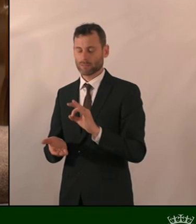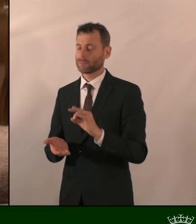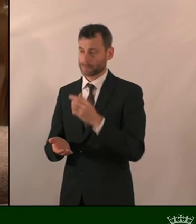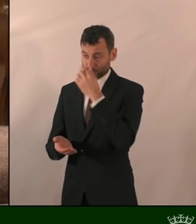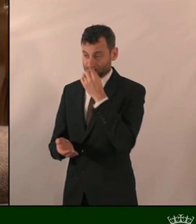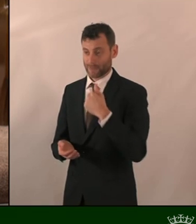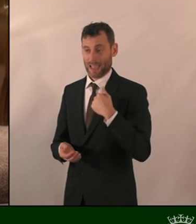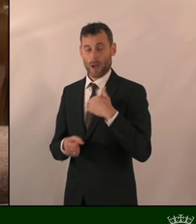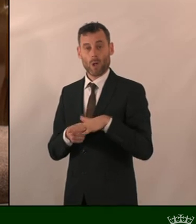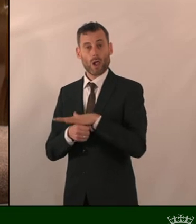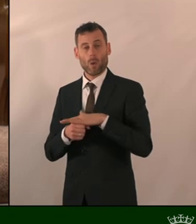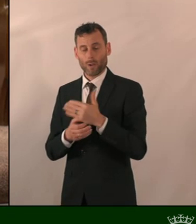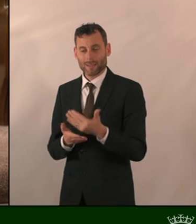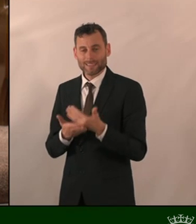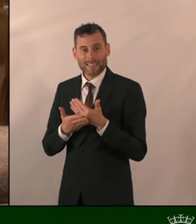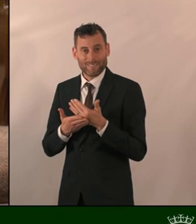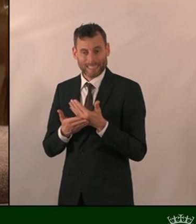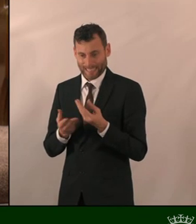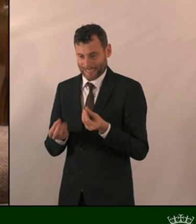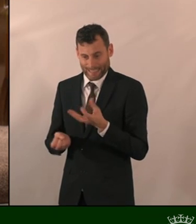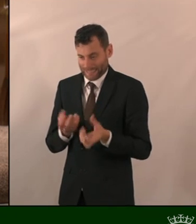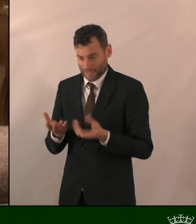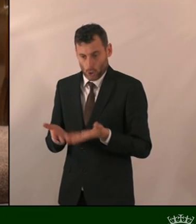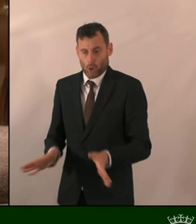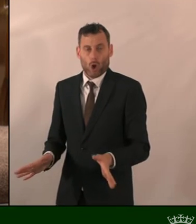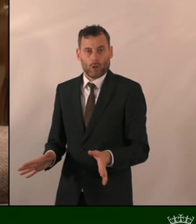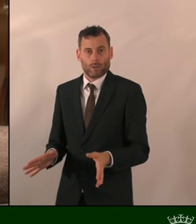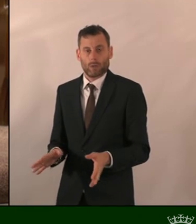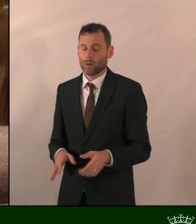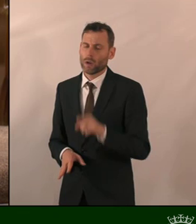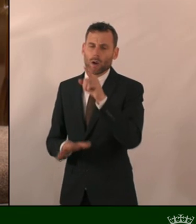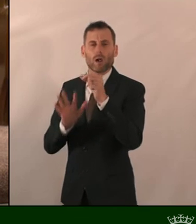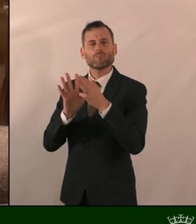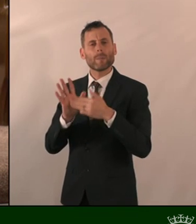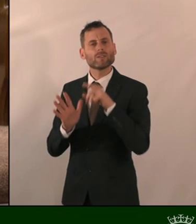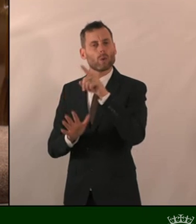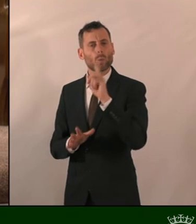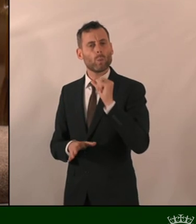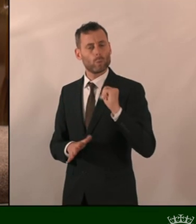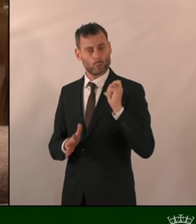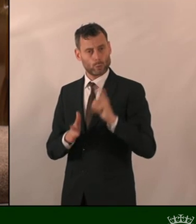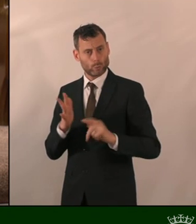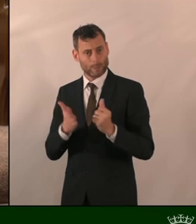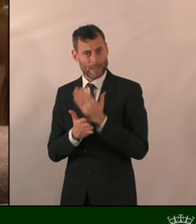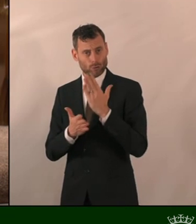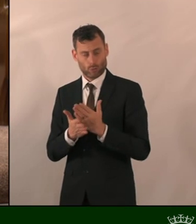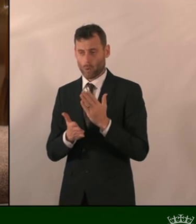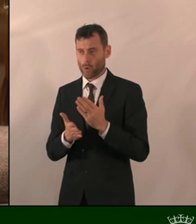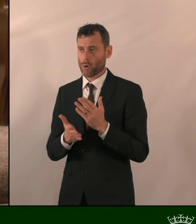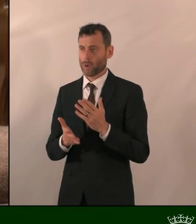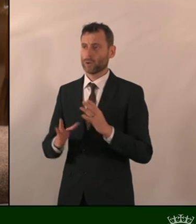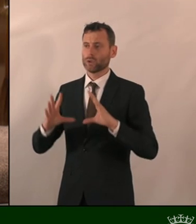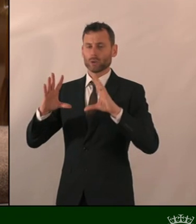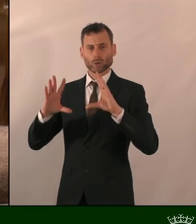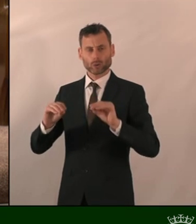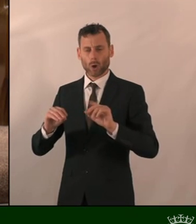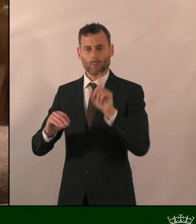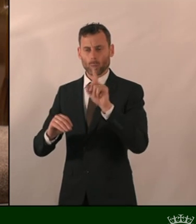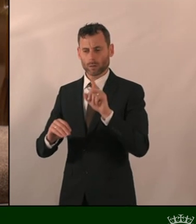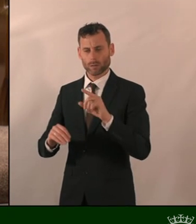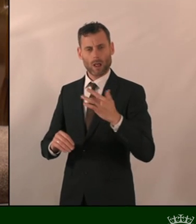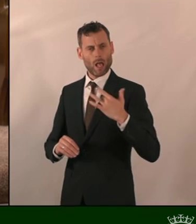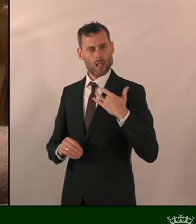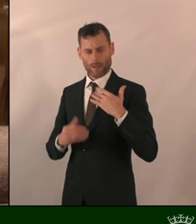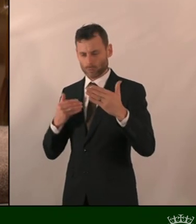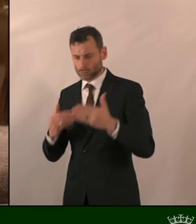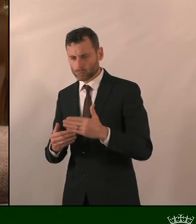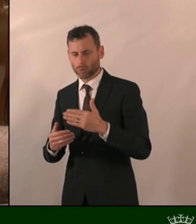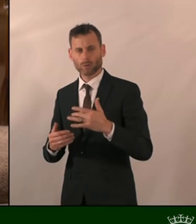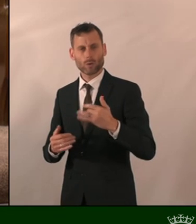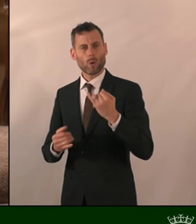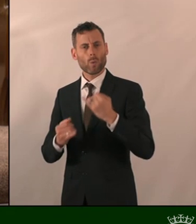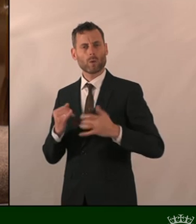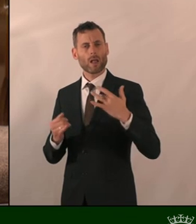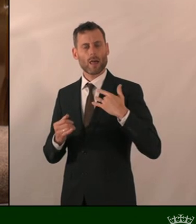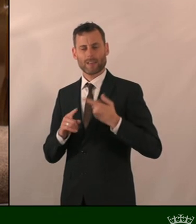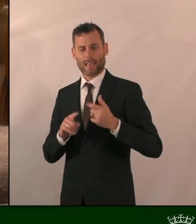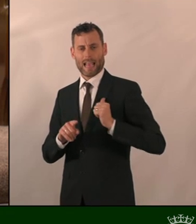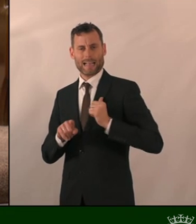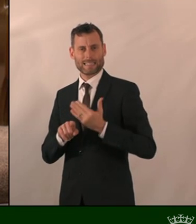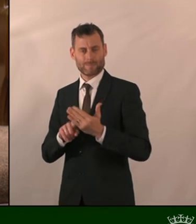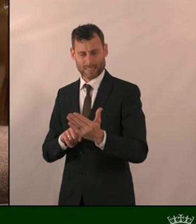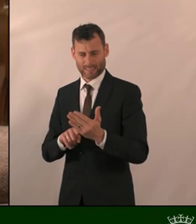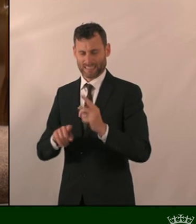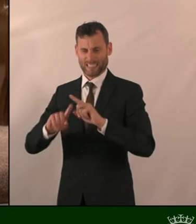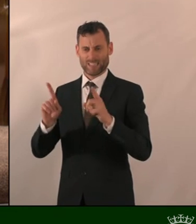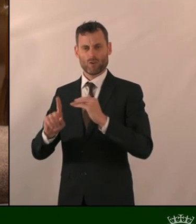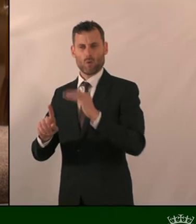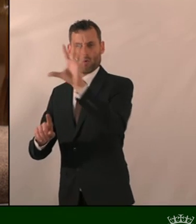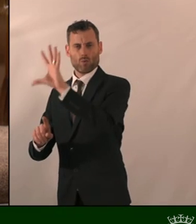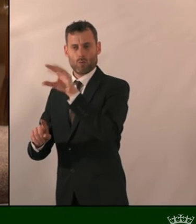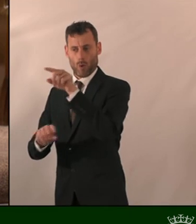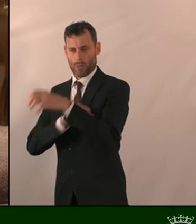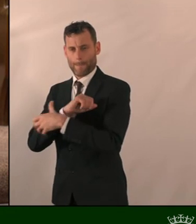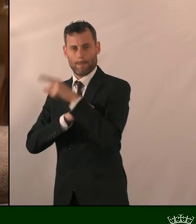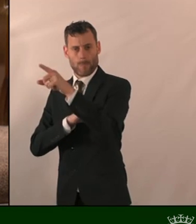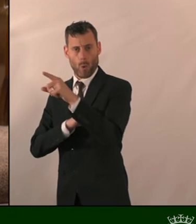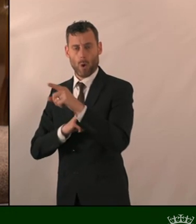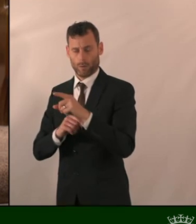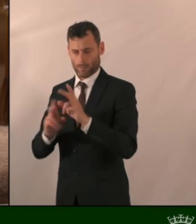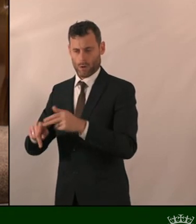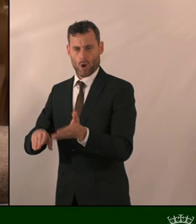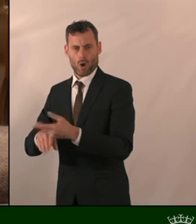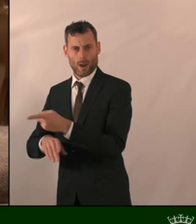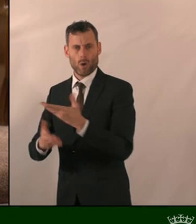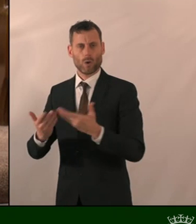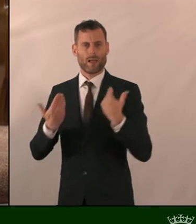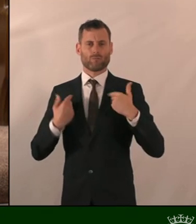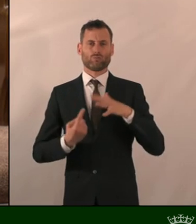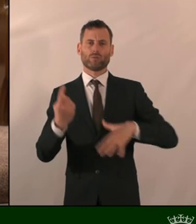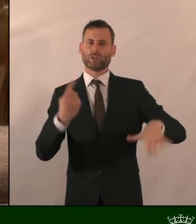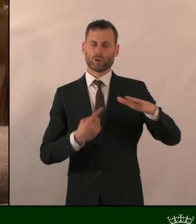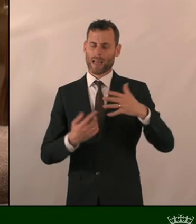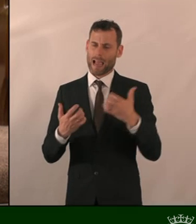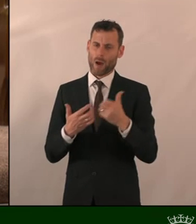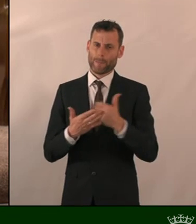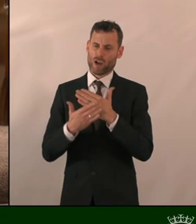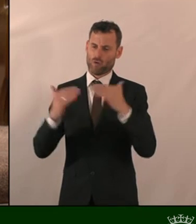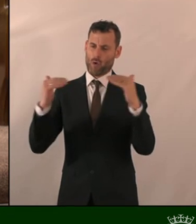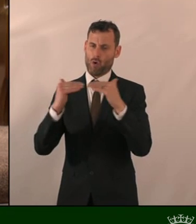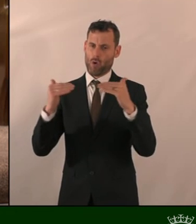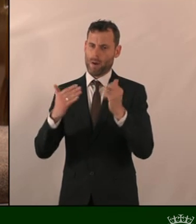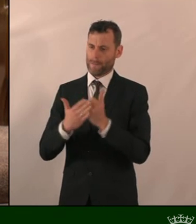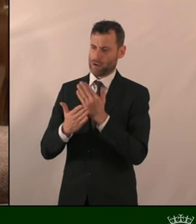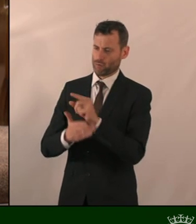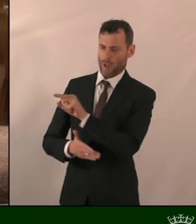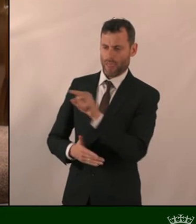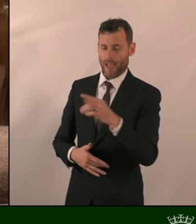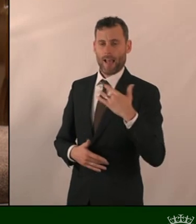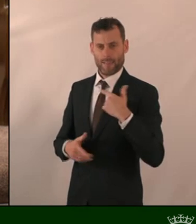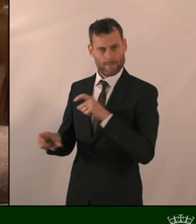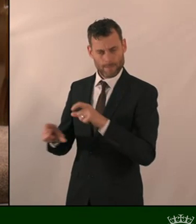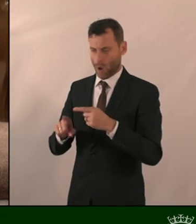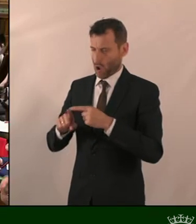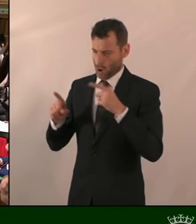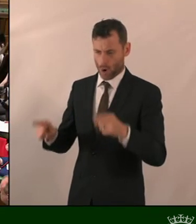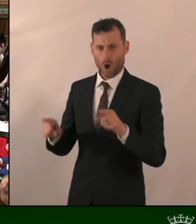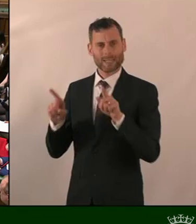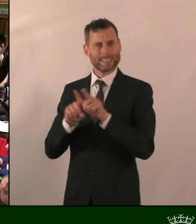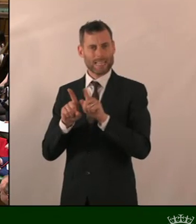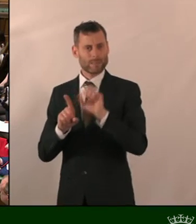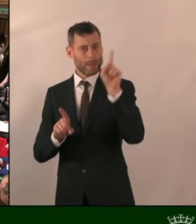Our local safety net has been removed. What does the Prime Minister intend to do as a matter of urgency to reduce the stark and worsening health and life expectancy inequality between north and south, rich and poor, so that people in the poorest areas of my constituency can expect to live as healthily and as long as those in the most affluent areas of his constituency?